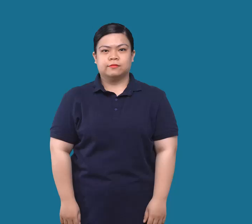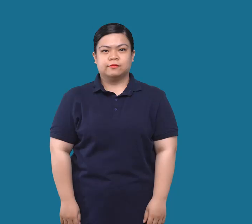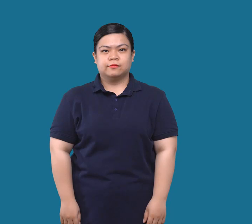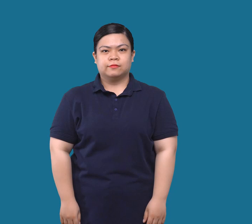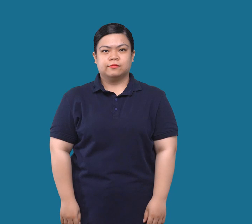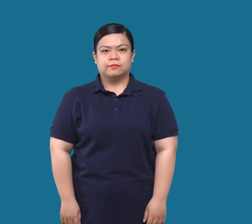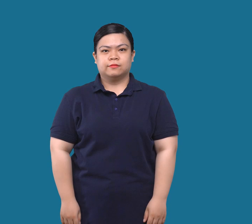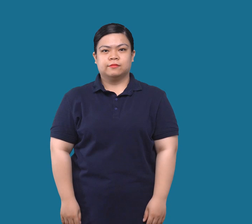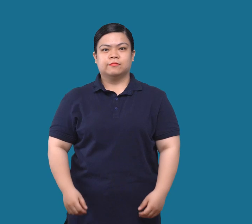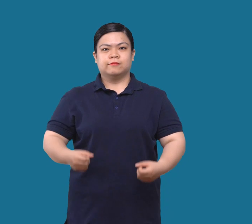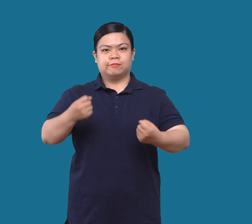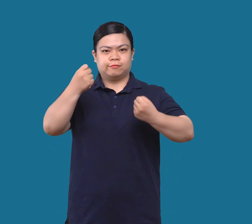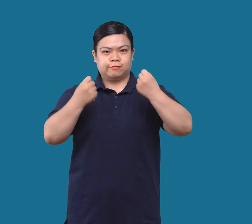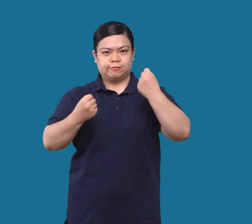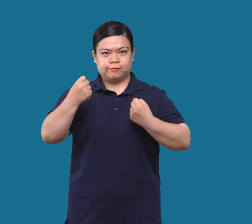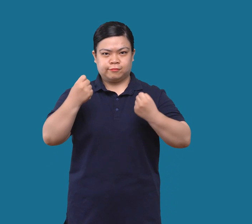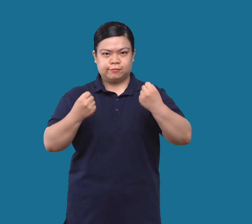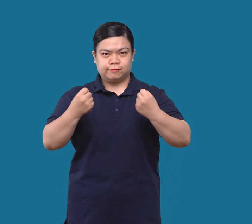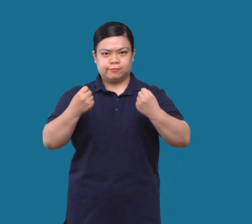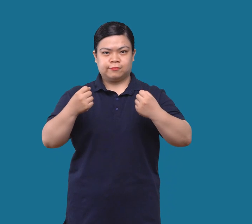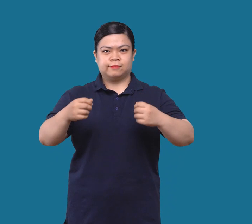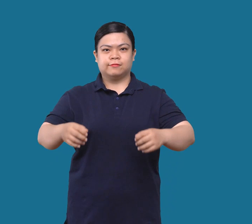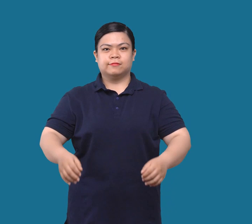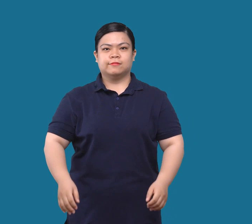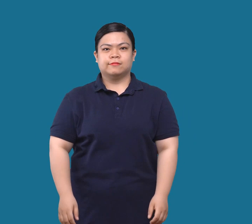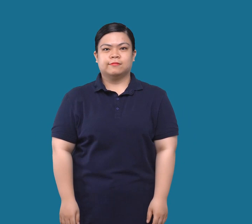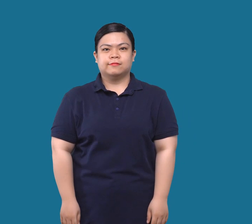ô tô